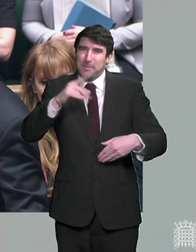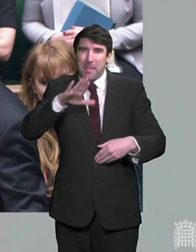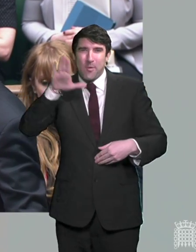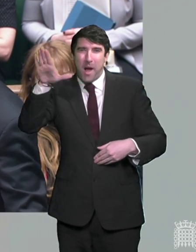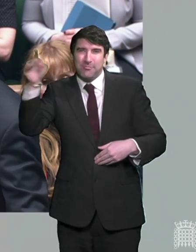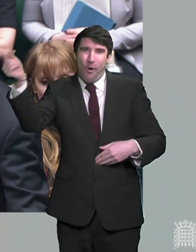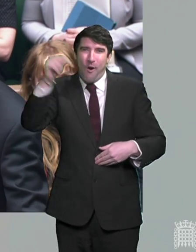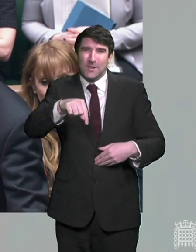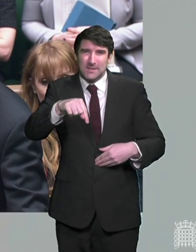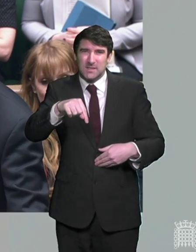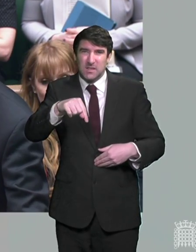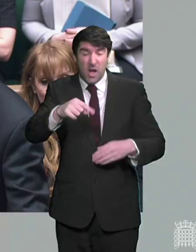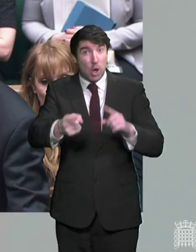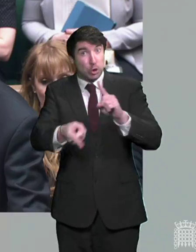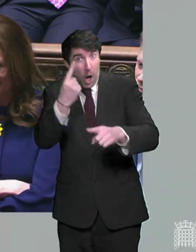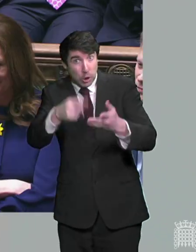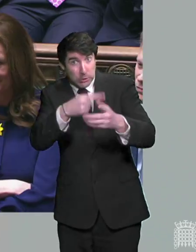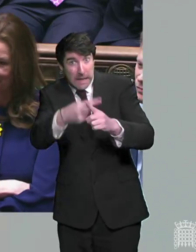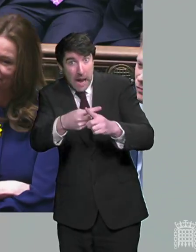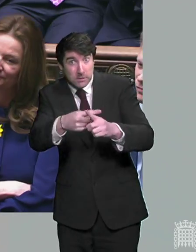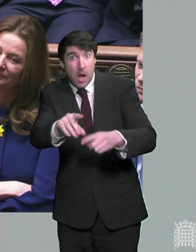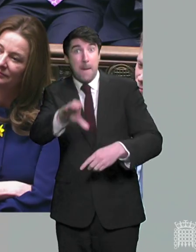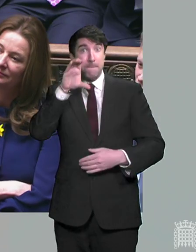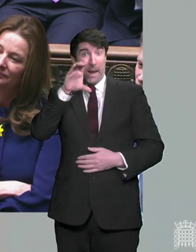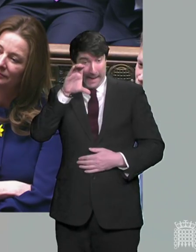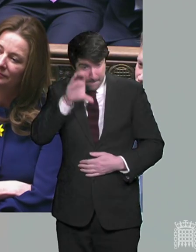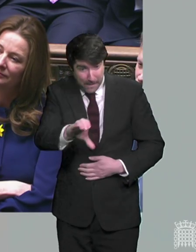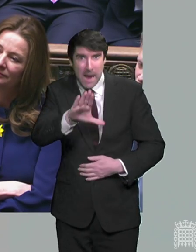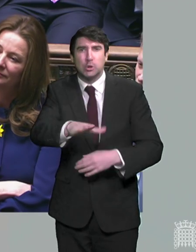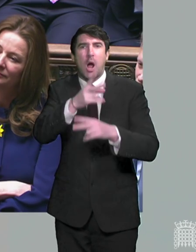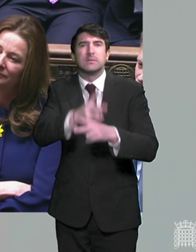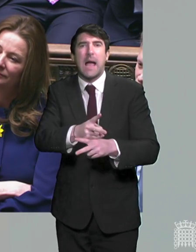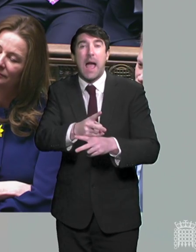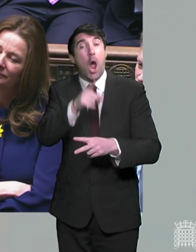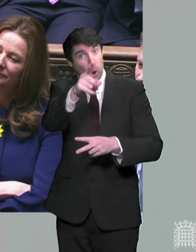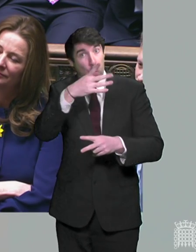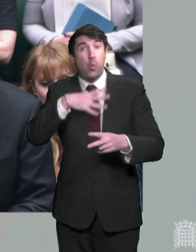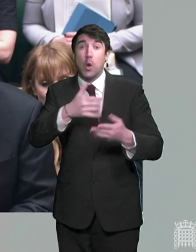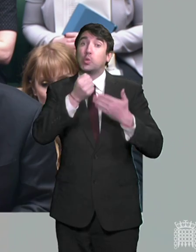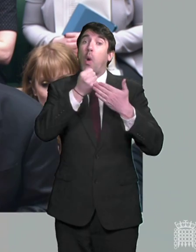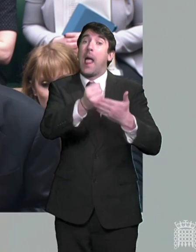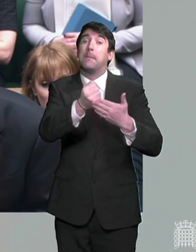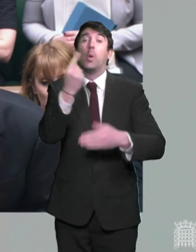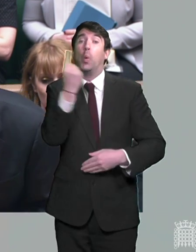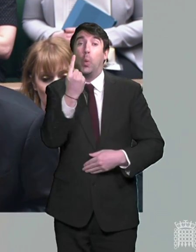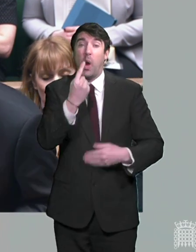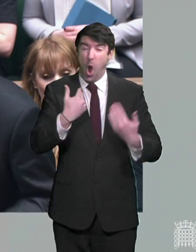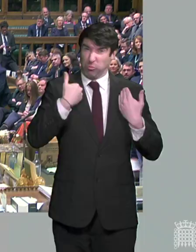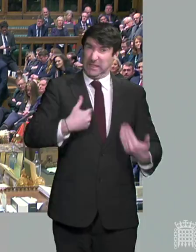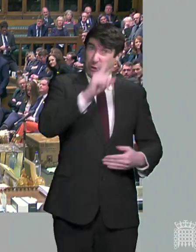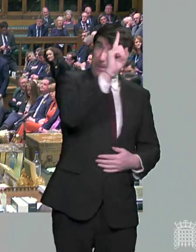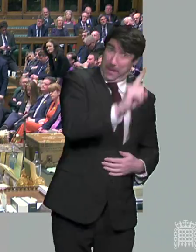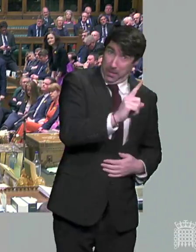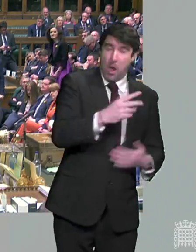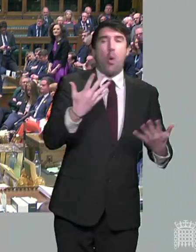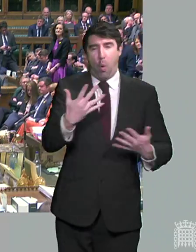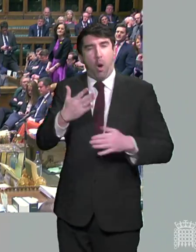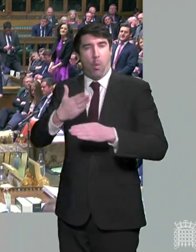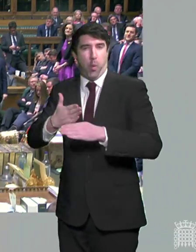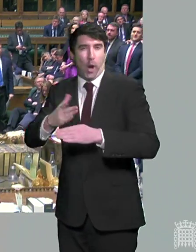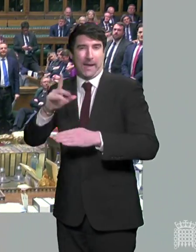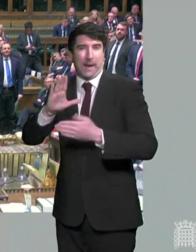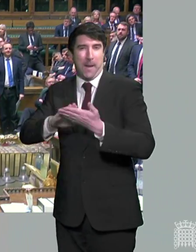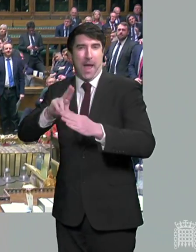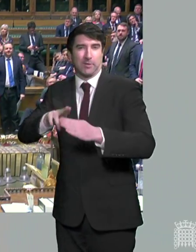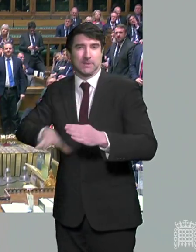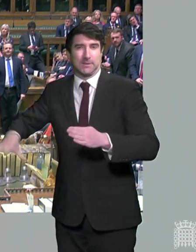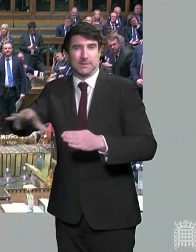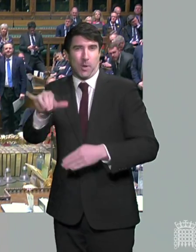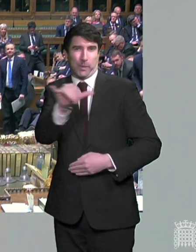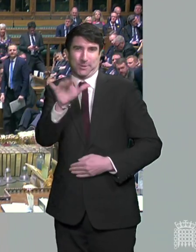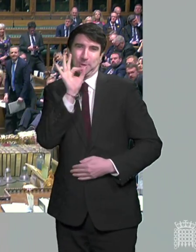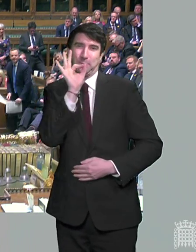It seems a pretty simple choice to me. Which is he going to choose: wealthy tax avoiders or hard-working parents?